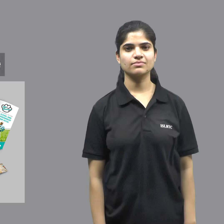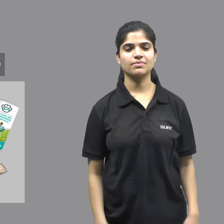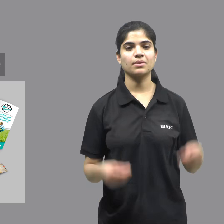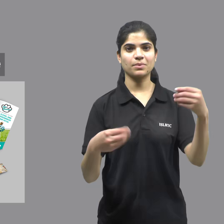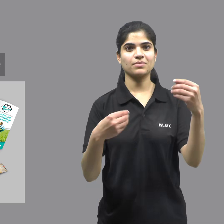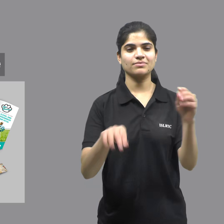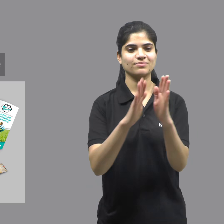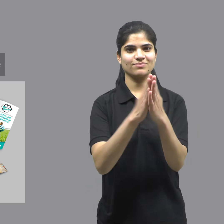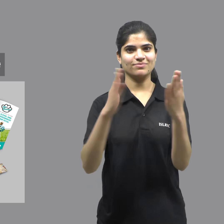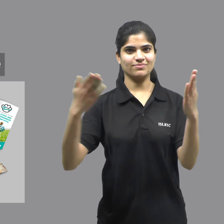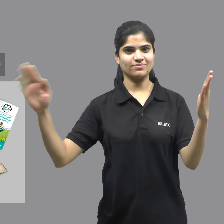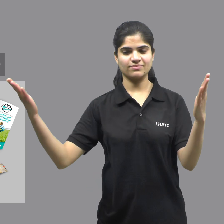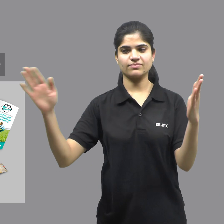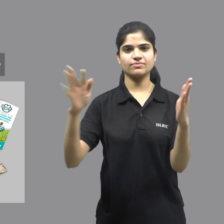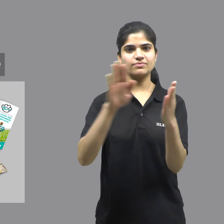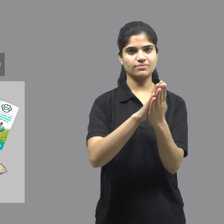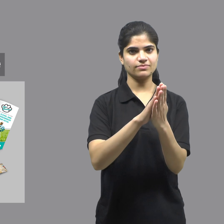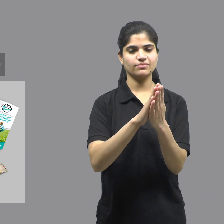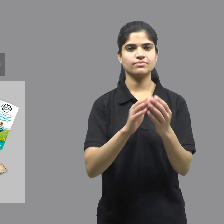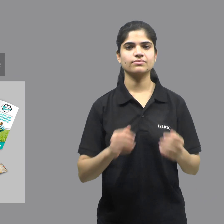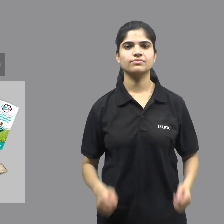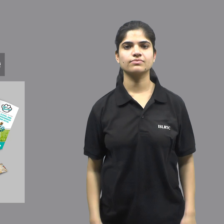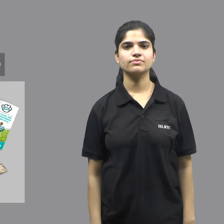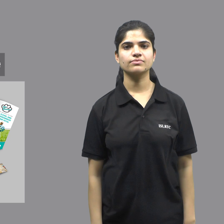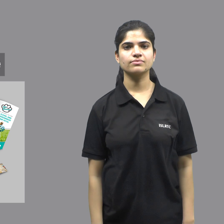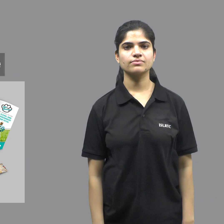Brochure